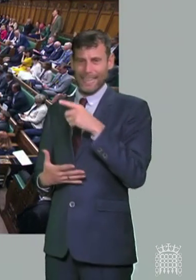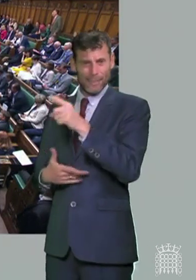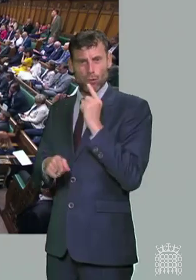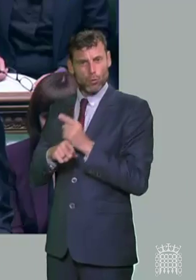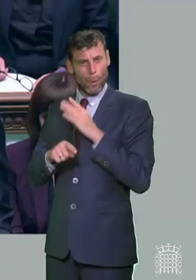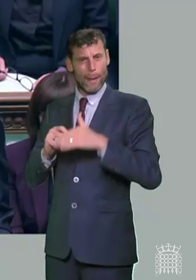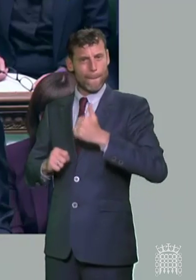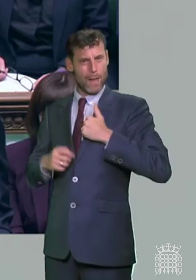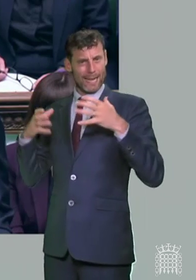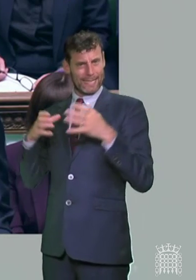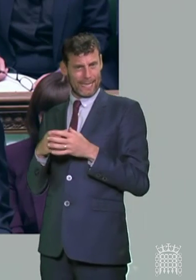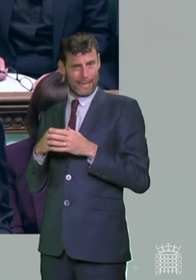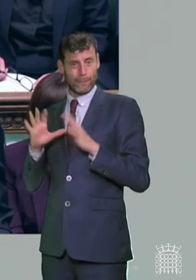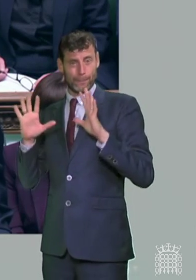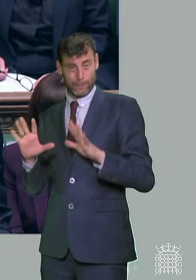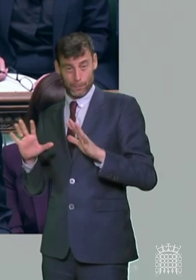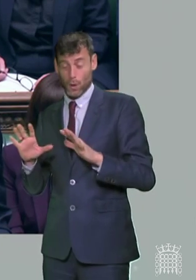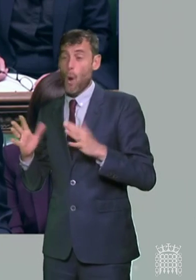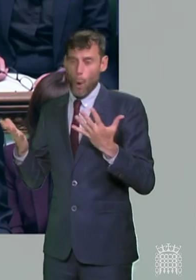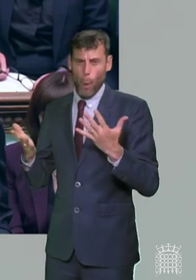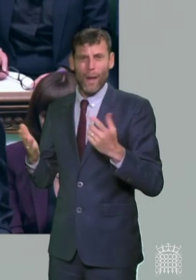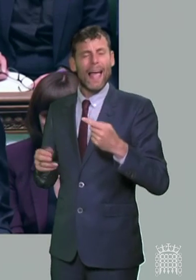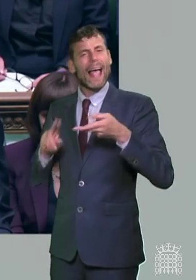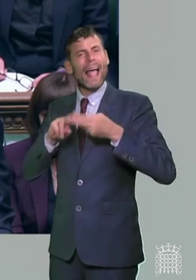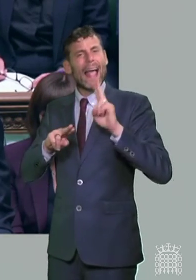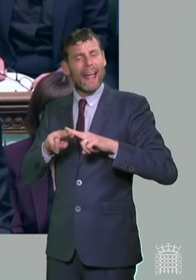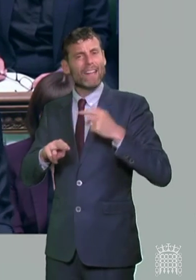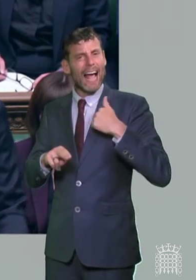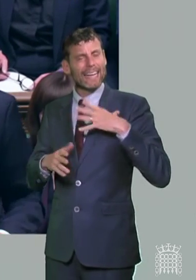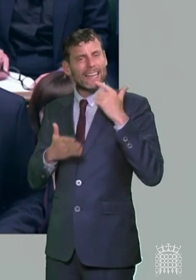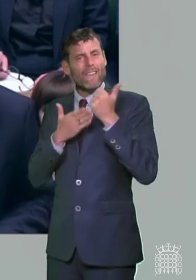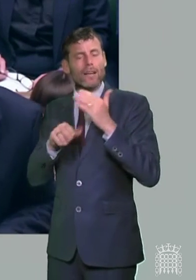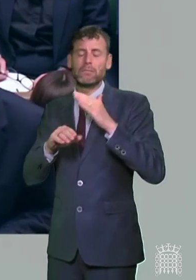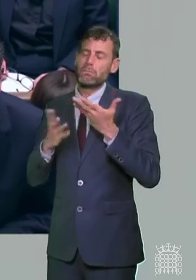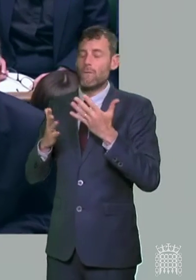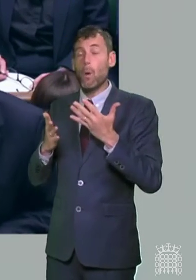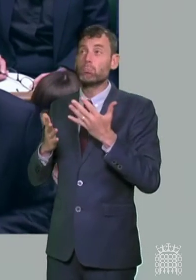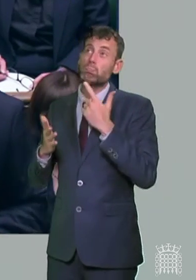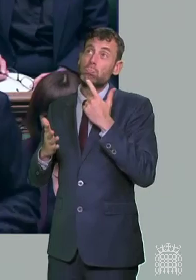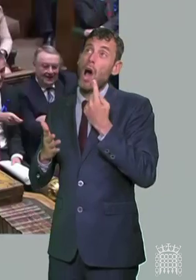If I do need advice, let us say, about a £100,000 job at the Foreign Office, I will ask him for a recommendation.